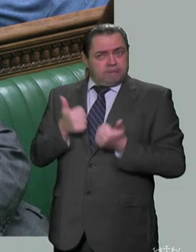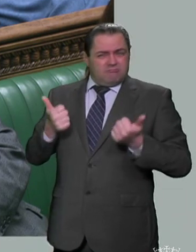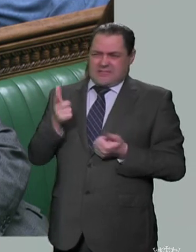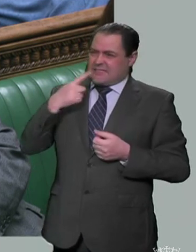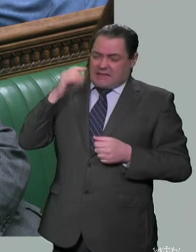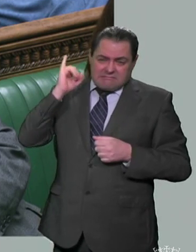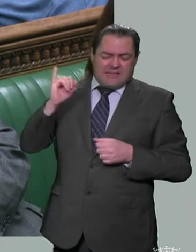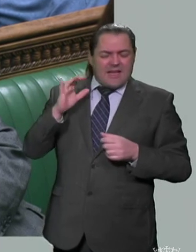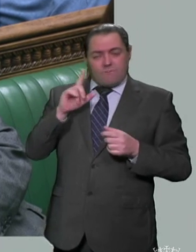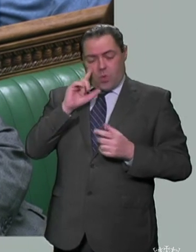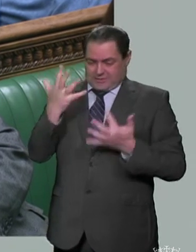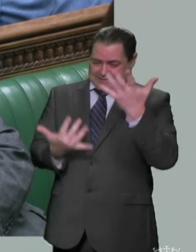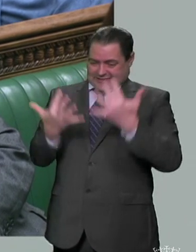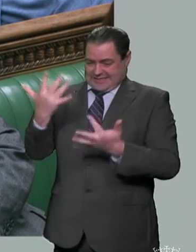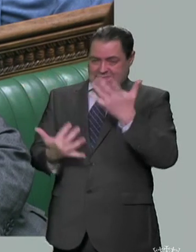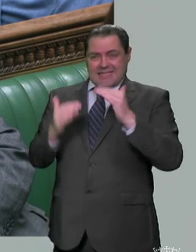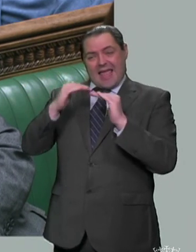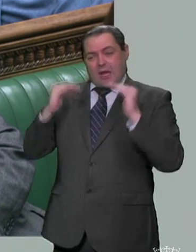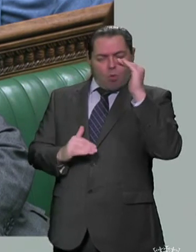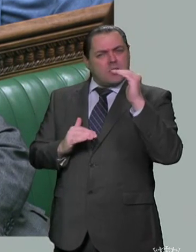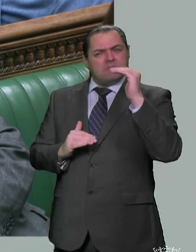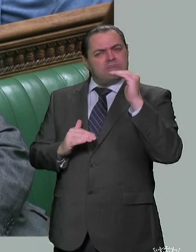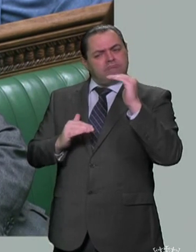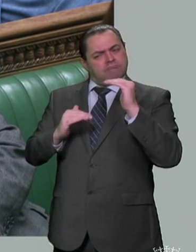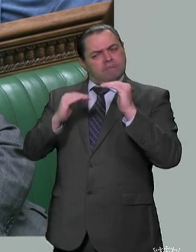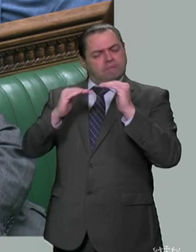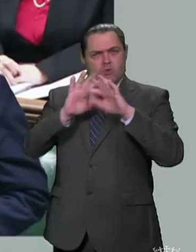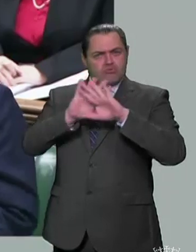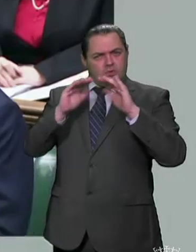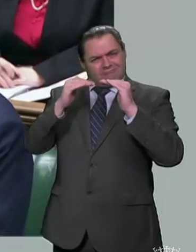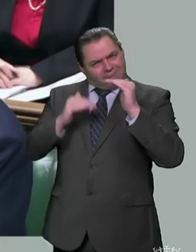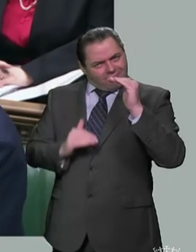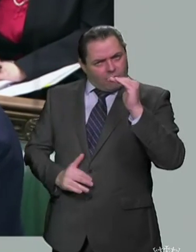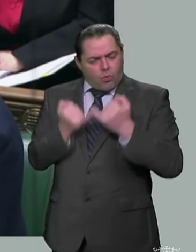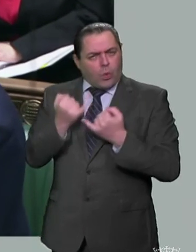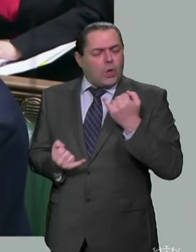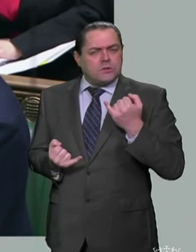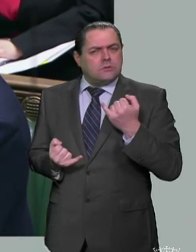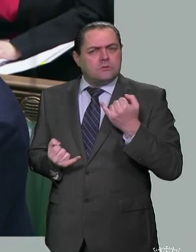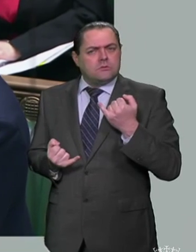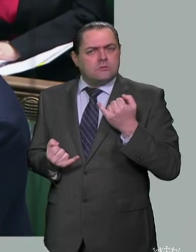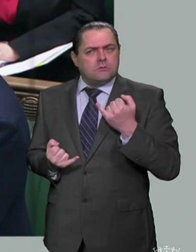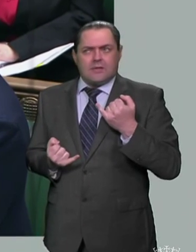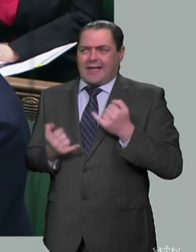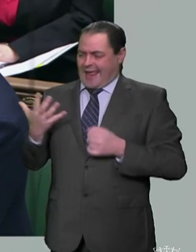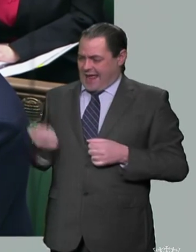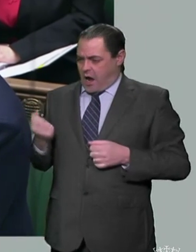If we look at the statistics, we see that economic inequality is down in this country.